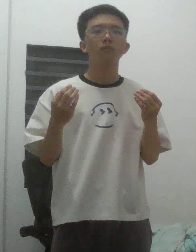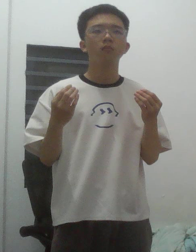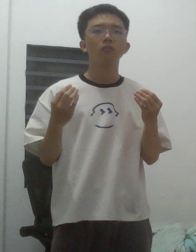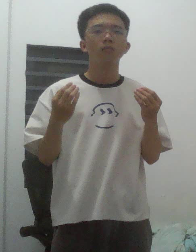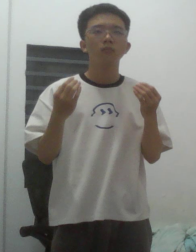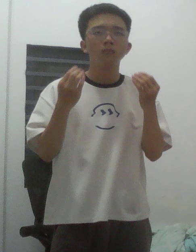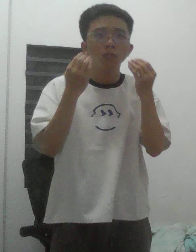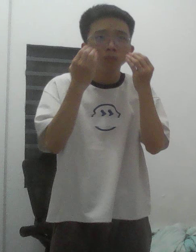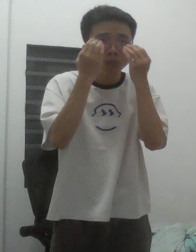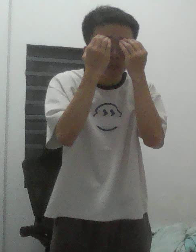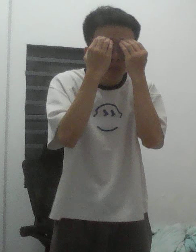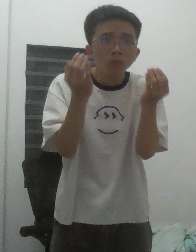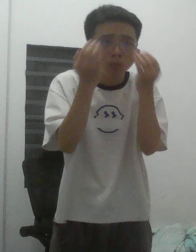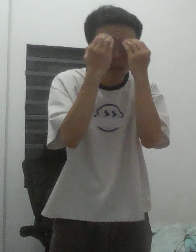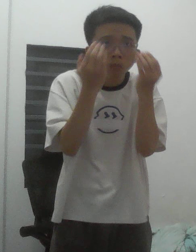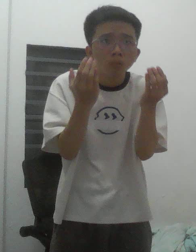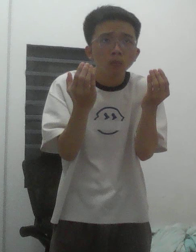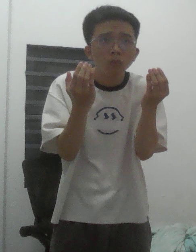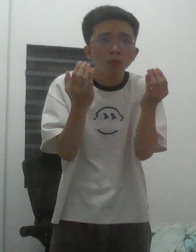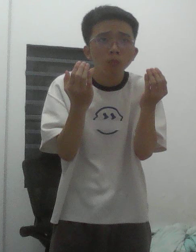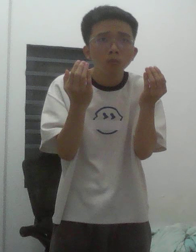ngac nhien